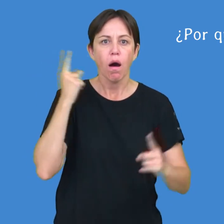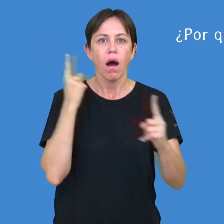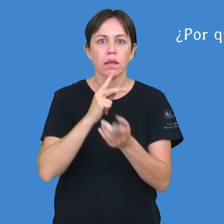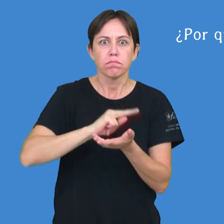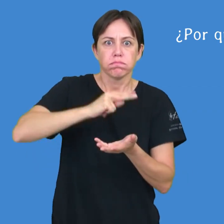contra